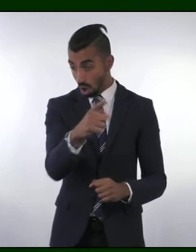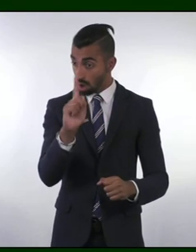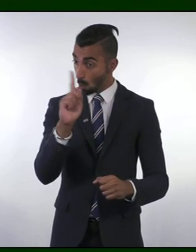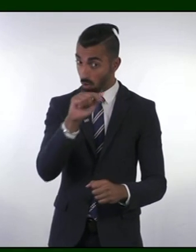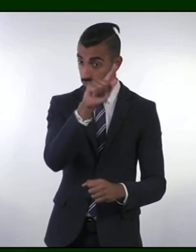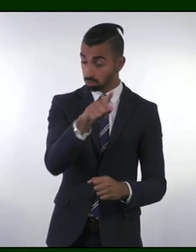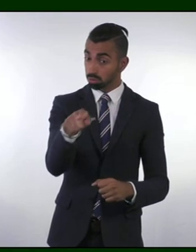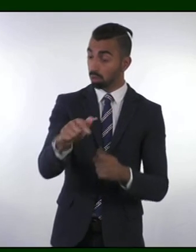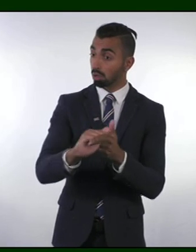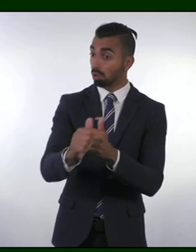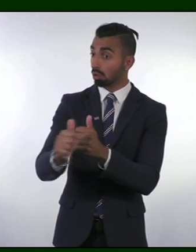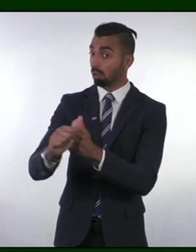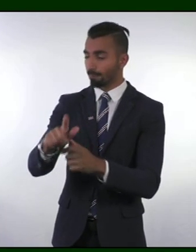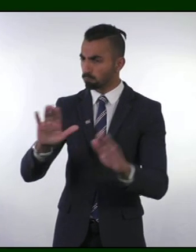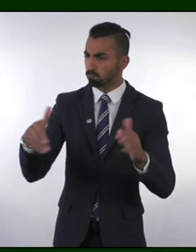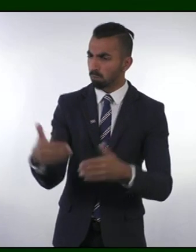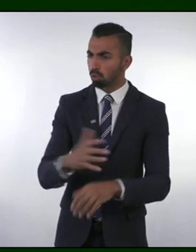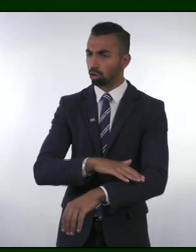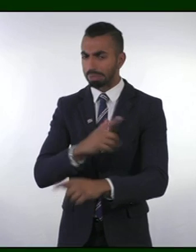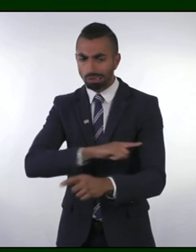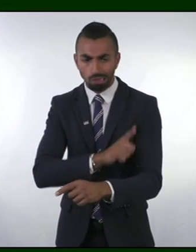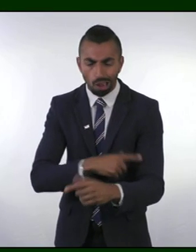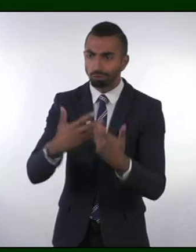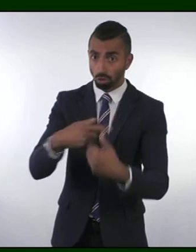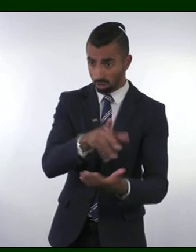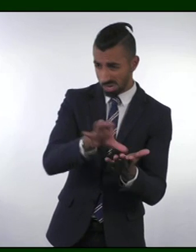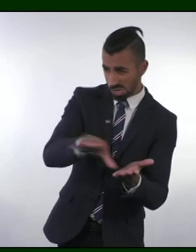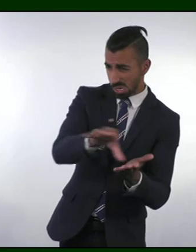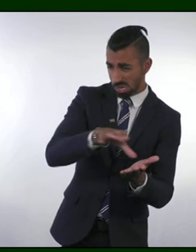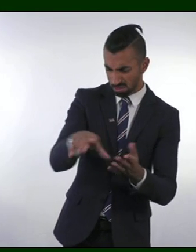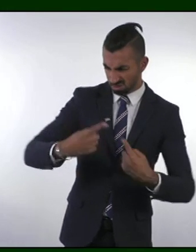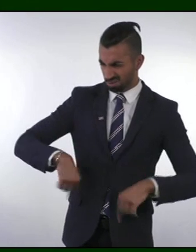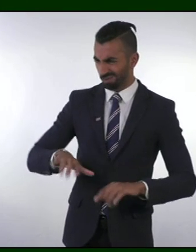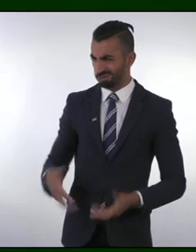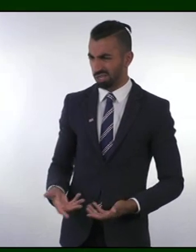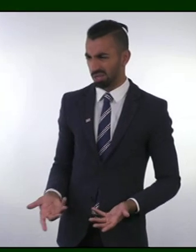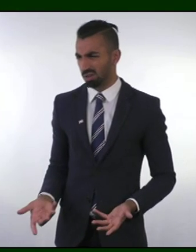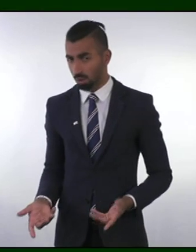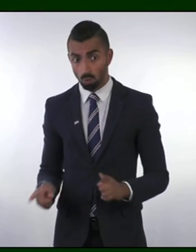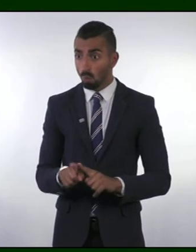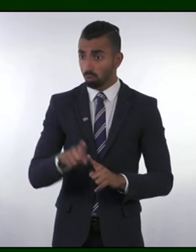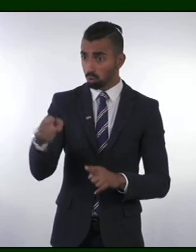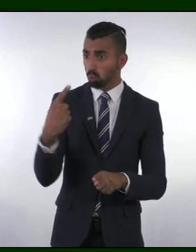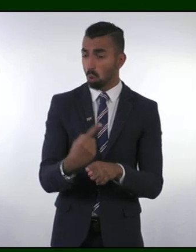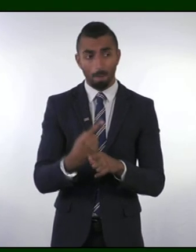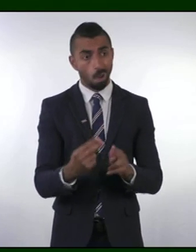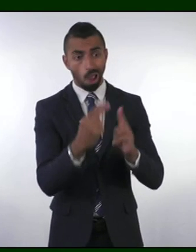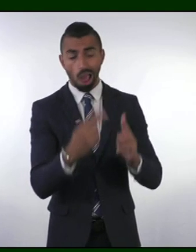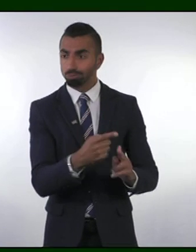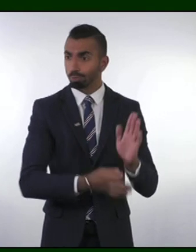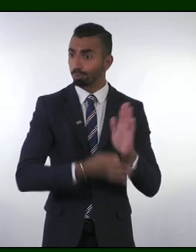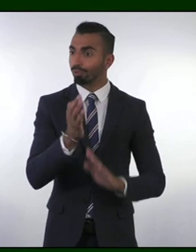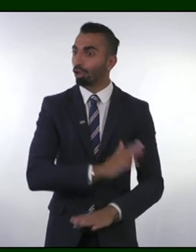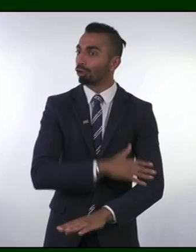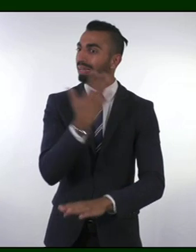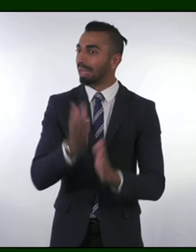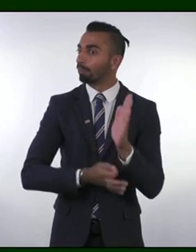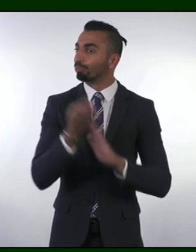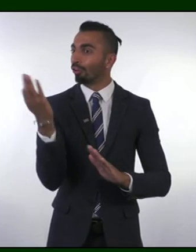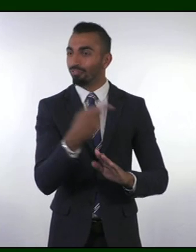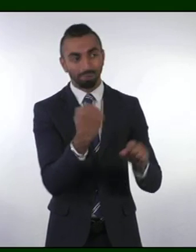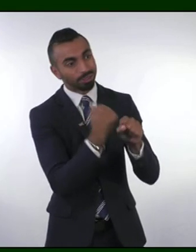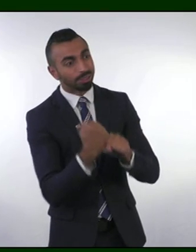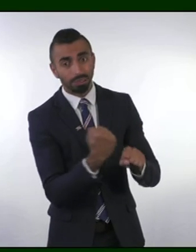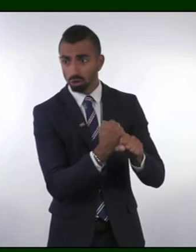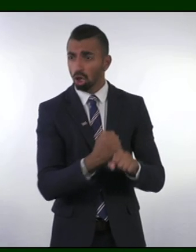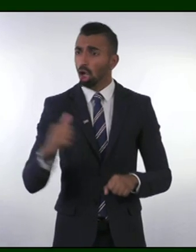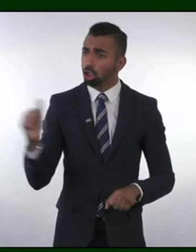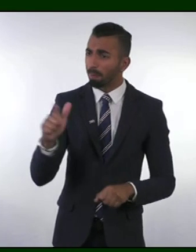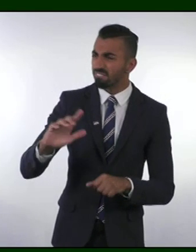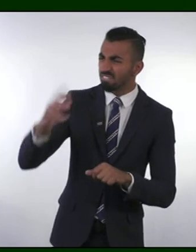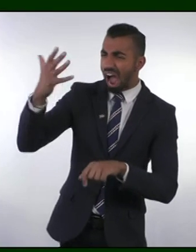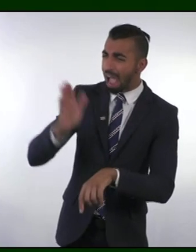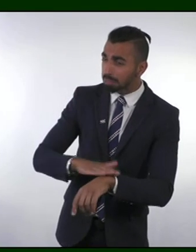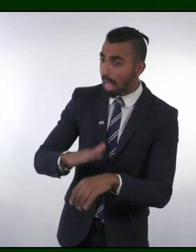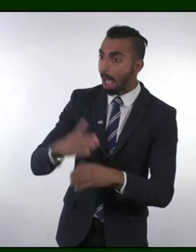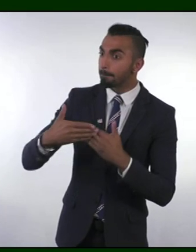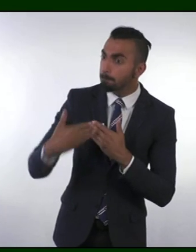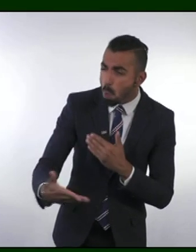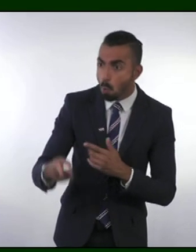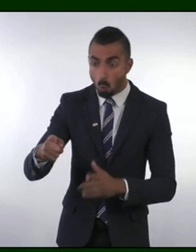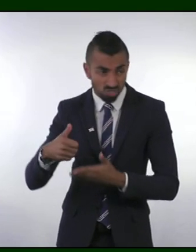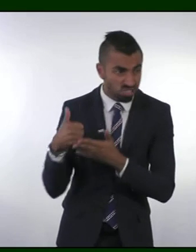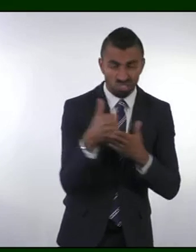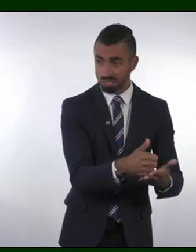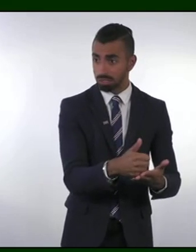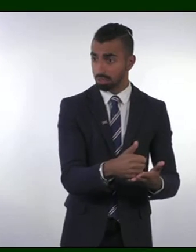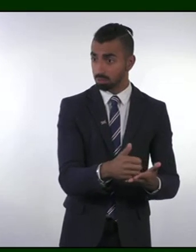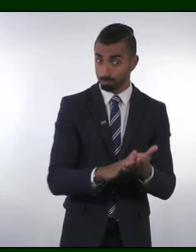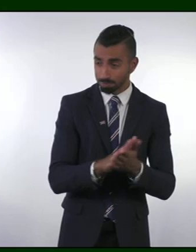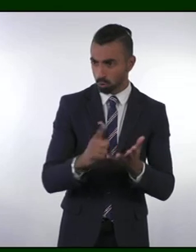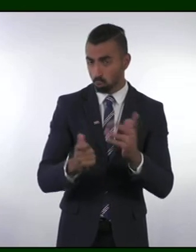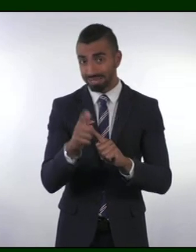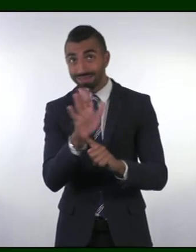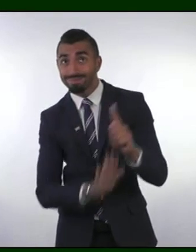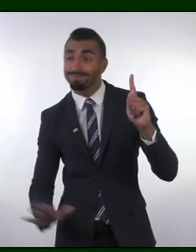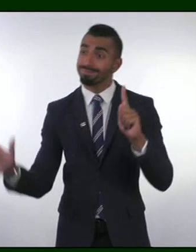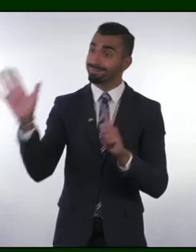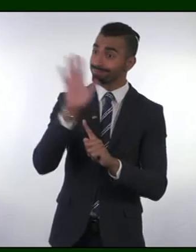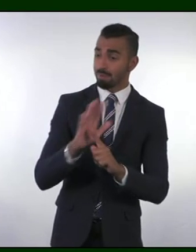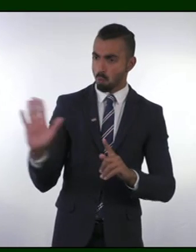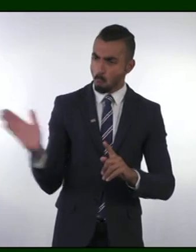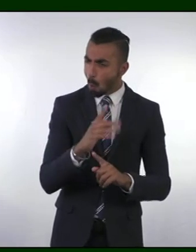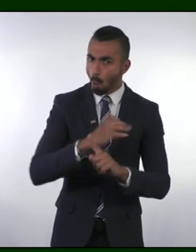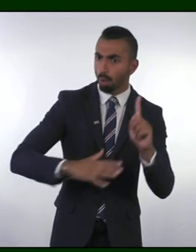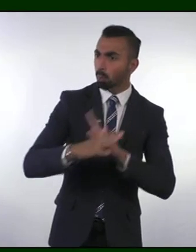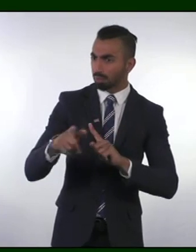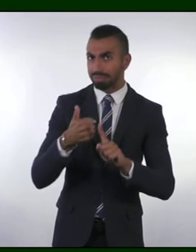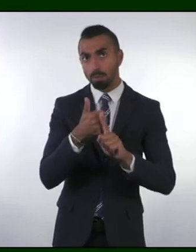Surely even his own home insulation plan should be three times as big and last five years to get real investment in our homes, to decarbonise, and to get the green jobs for our young people and for every community throughout our country.